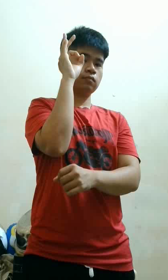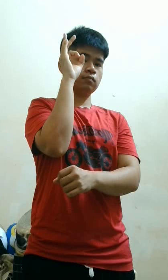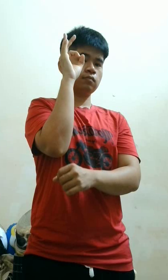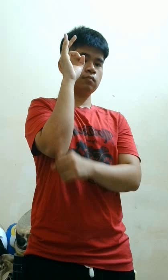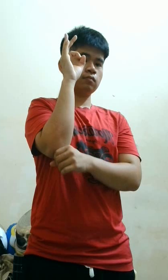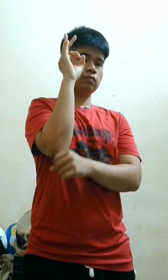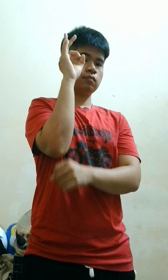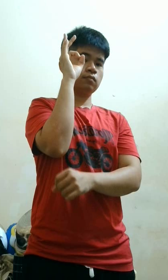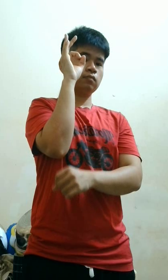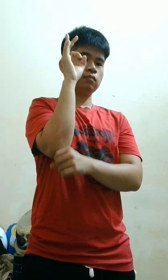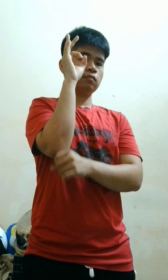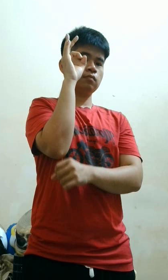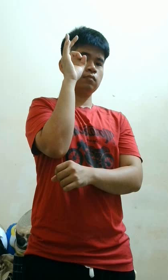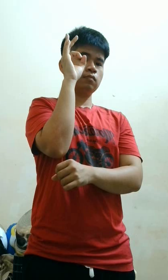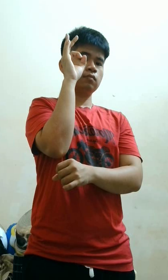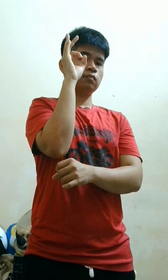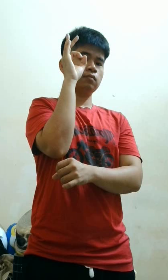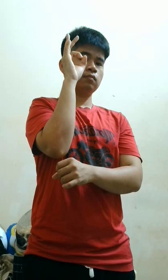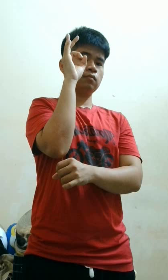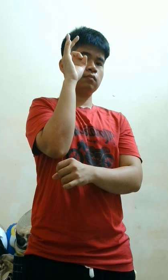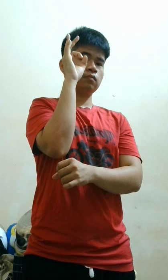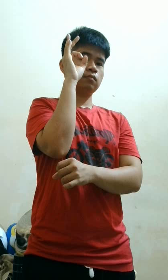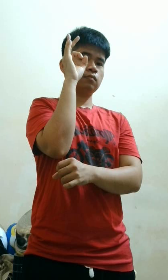buoi trua